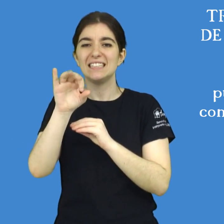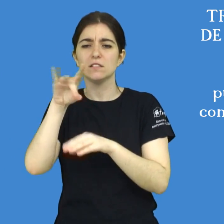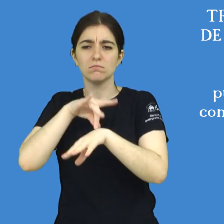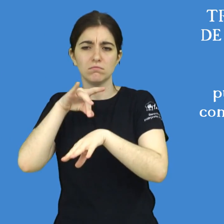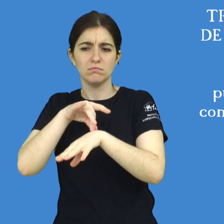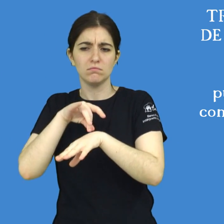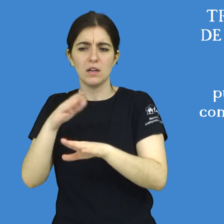enfermo